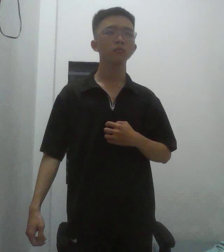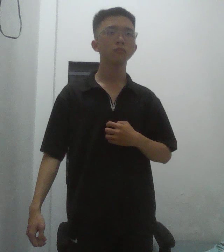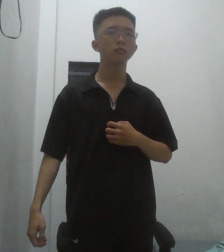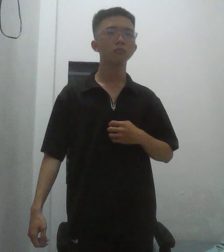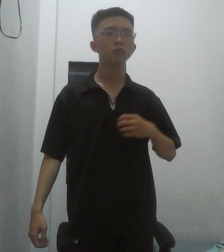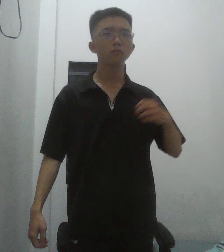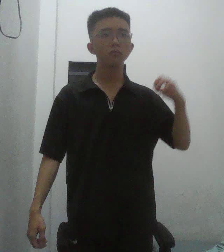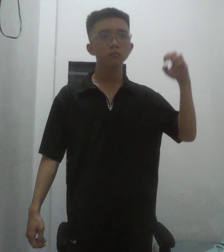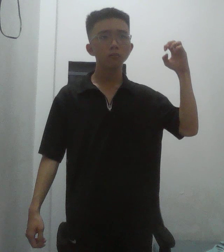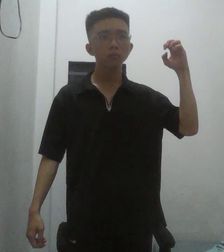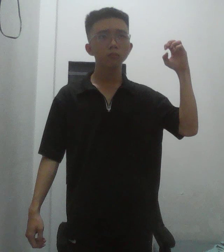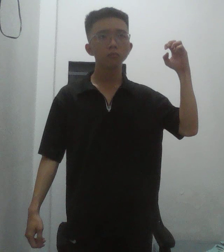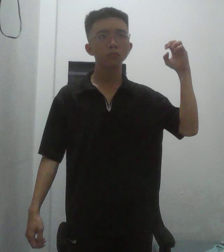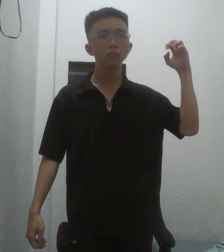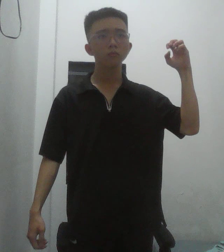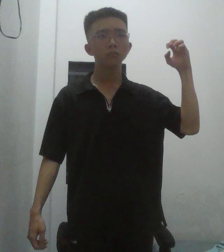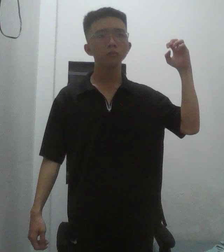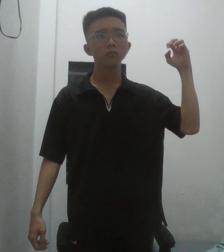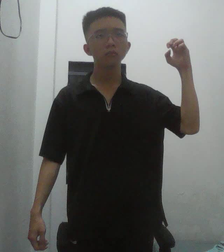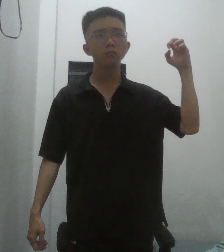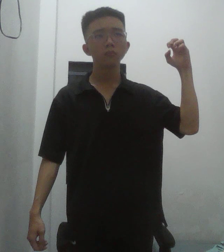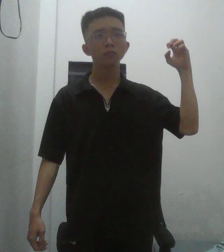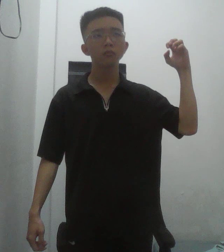tuc gian